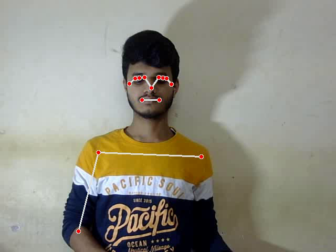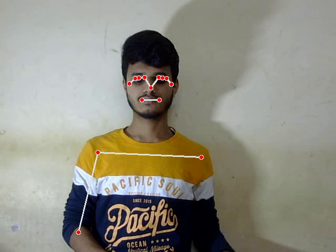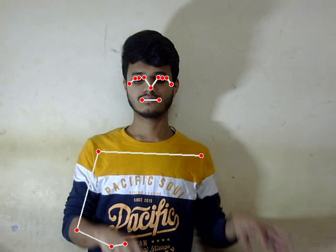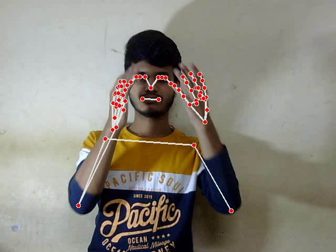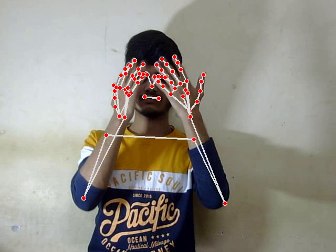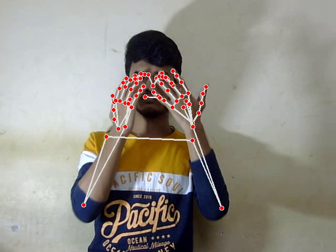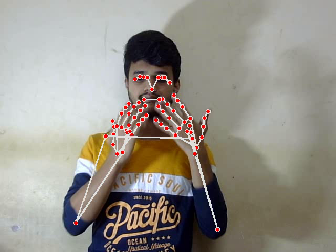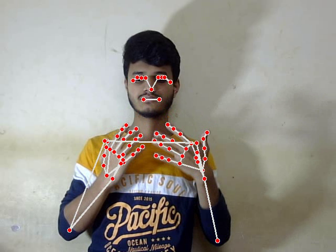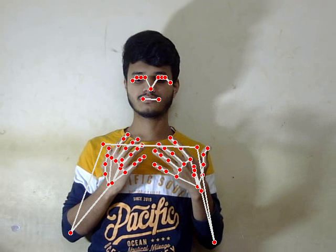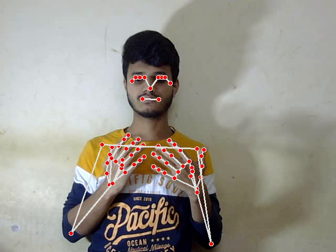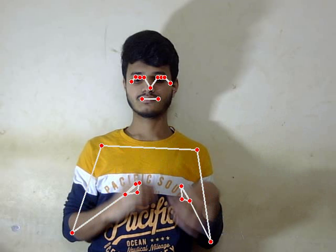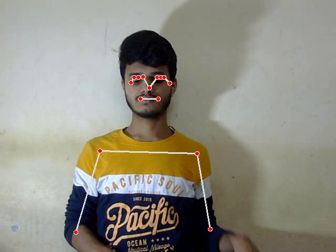sad